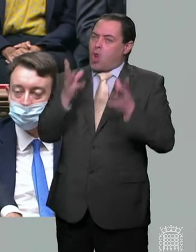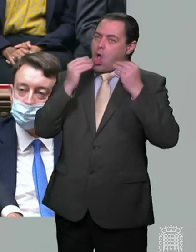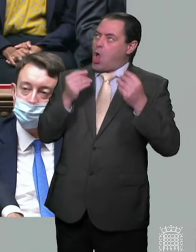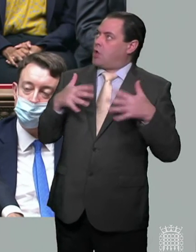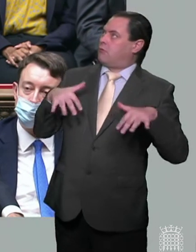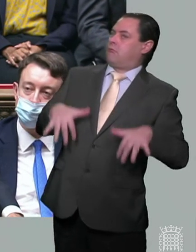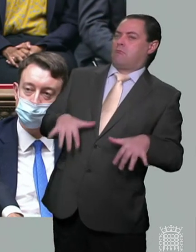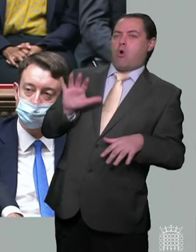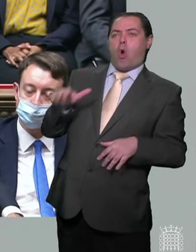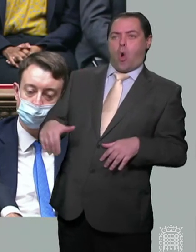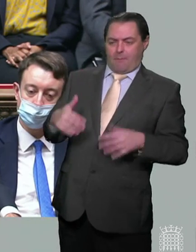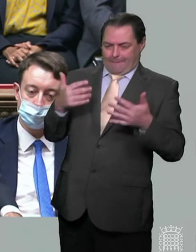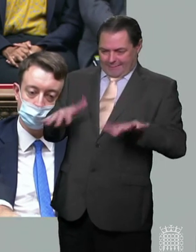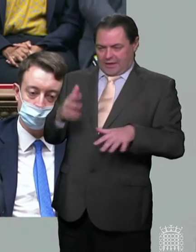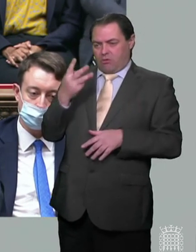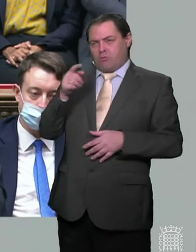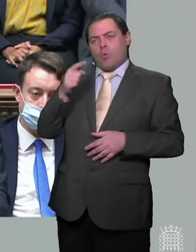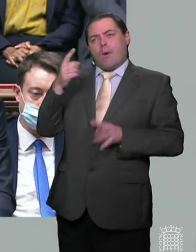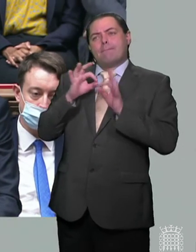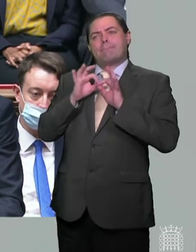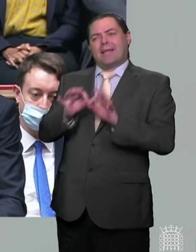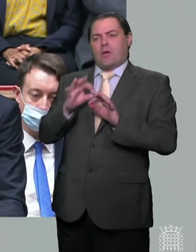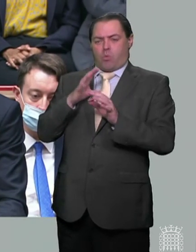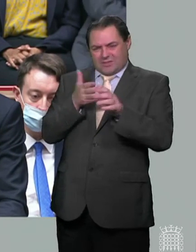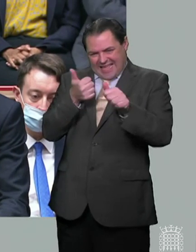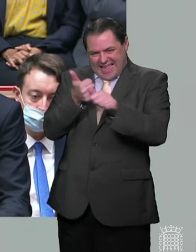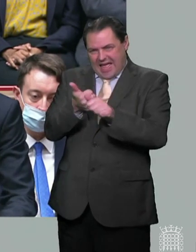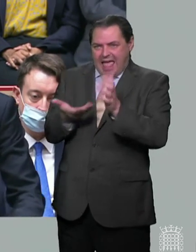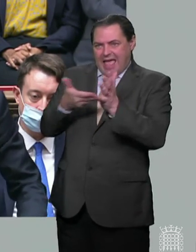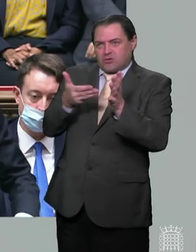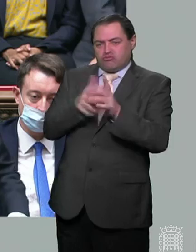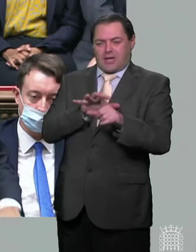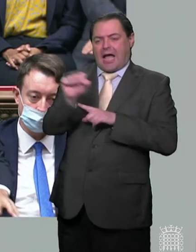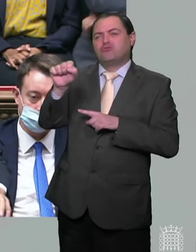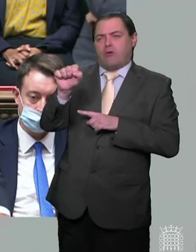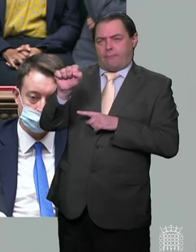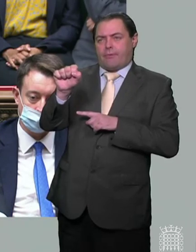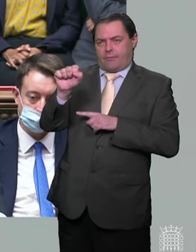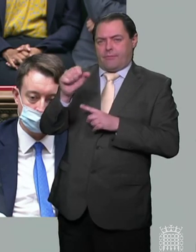We have already announced £3.1 billion to help education recovery.